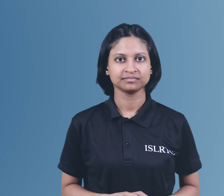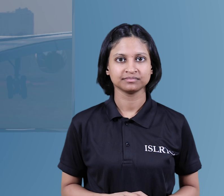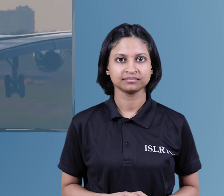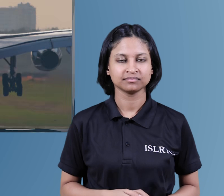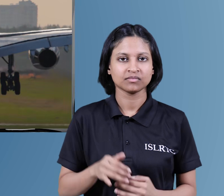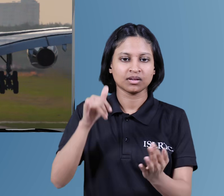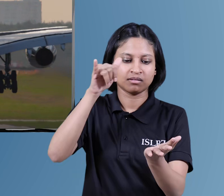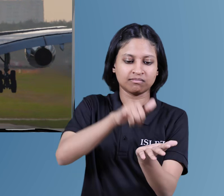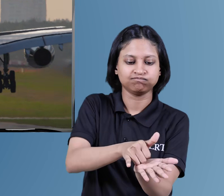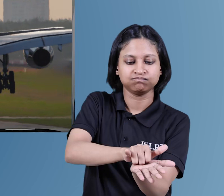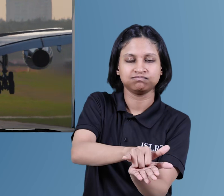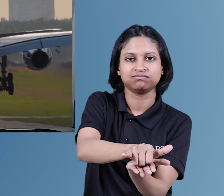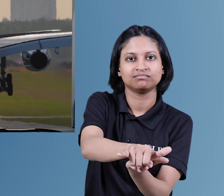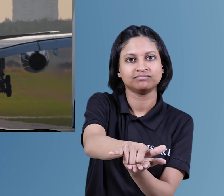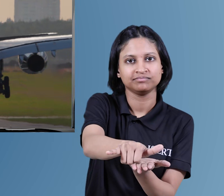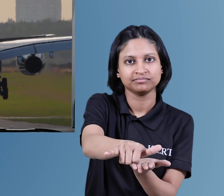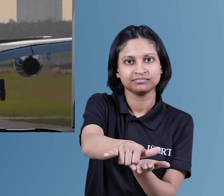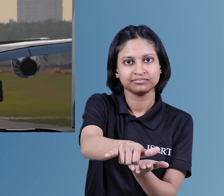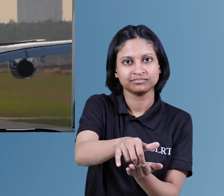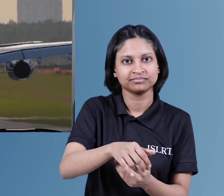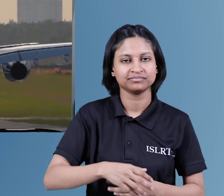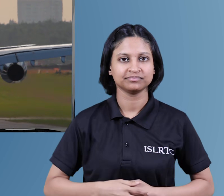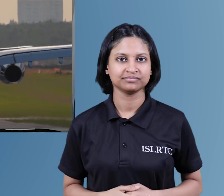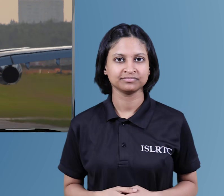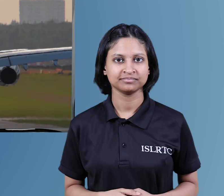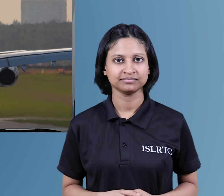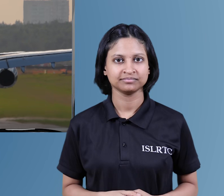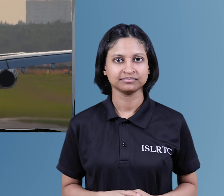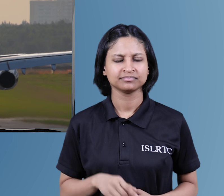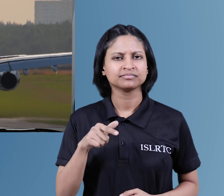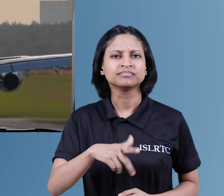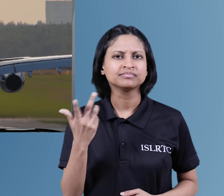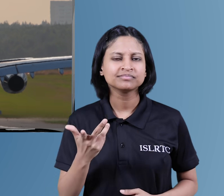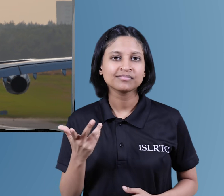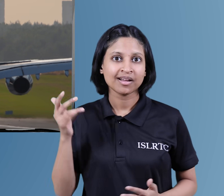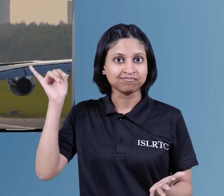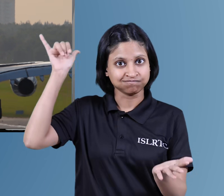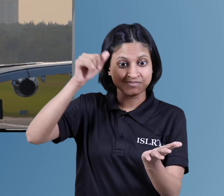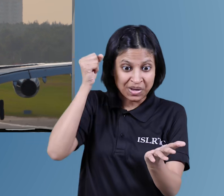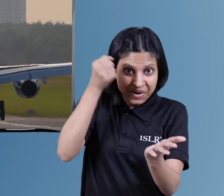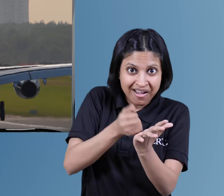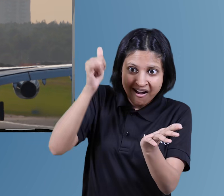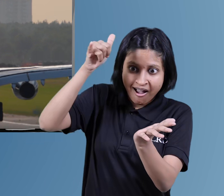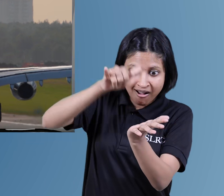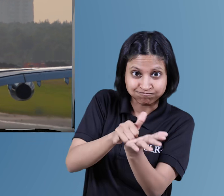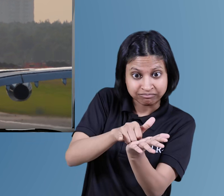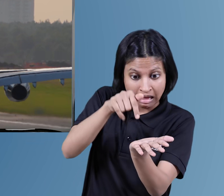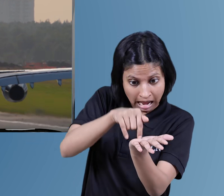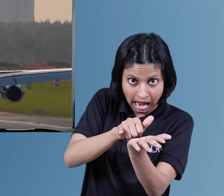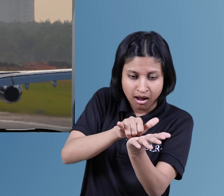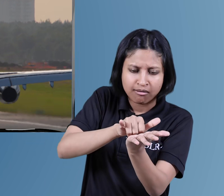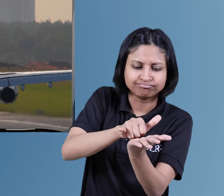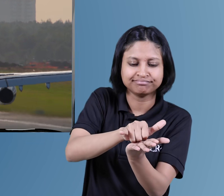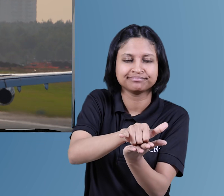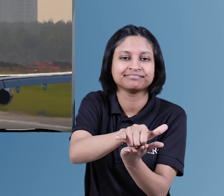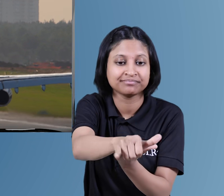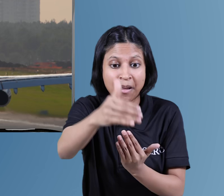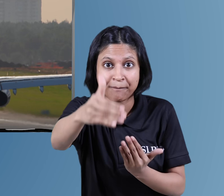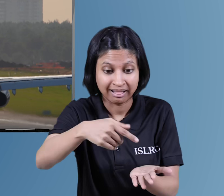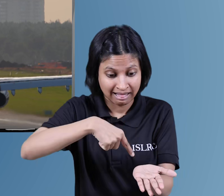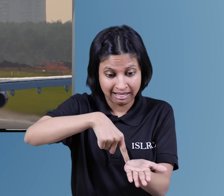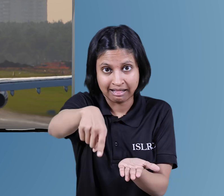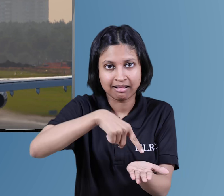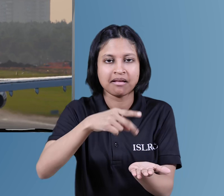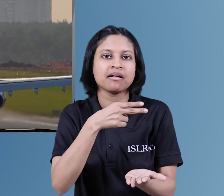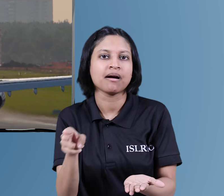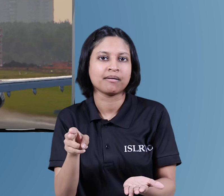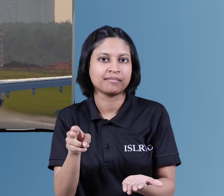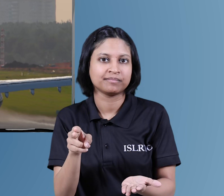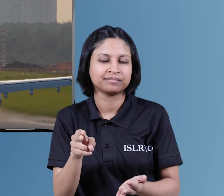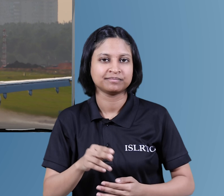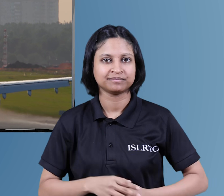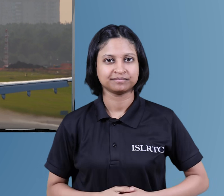Landing The act of an aircraft and stopping at the end of a flight.